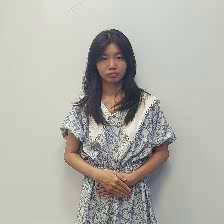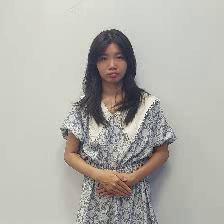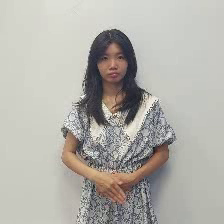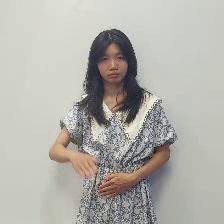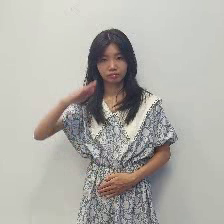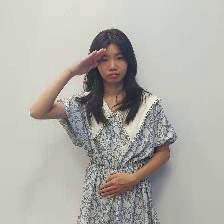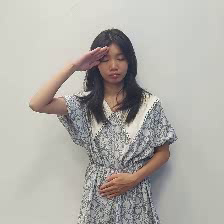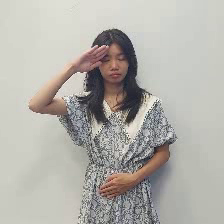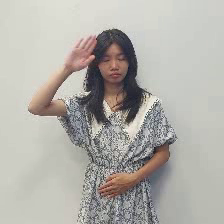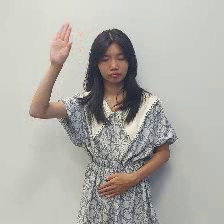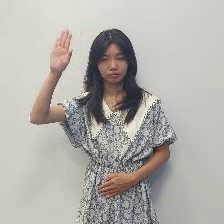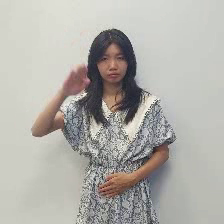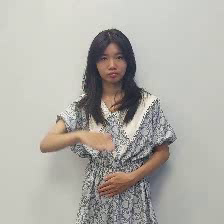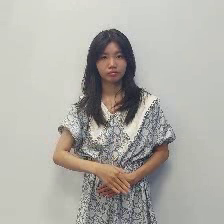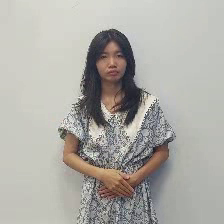Chào